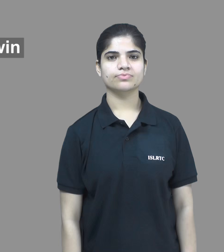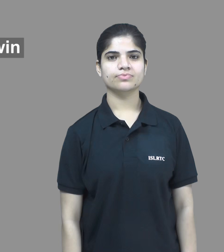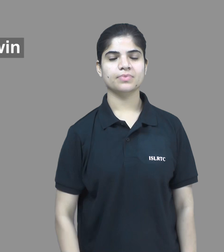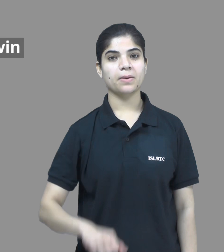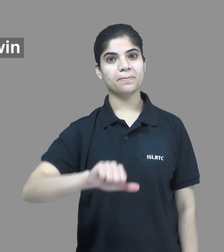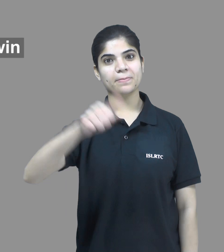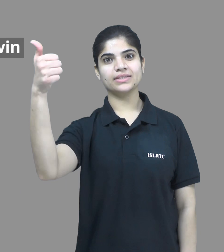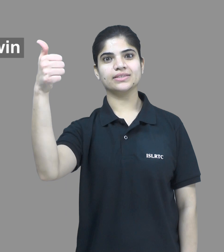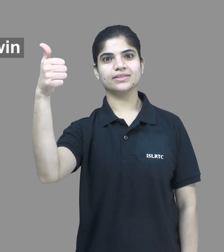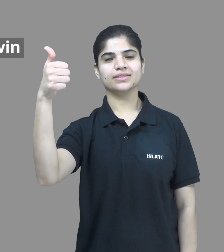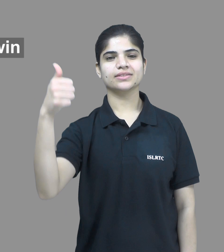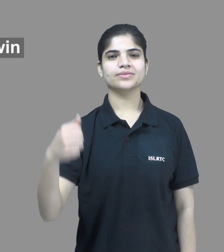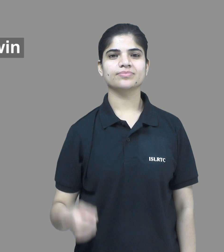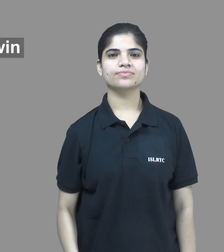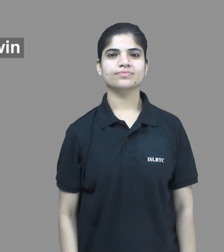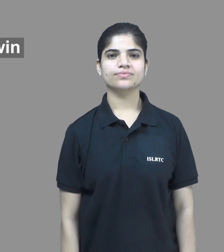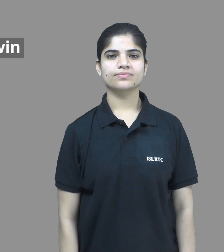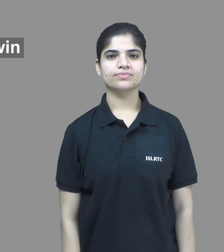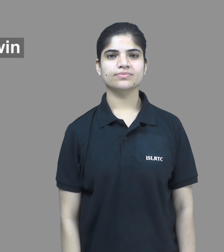Win